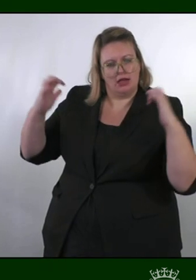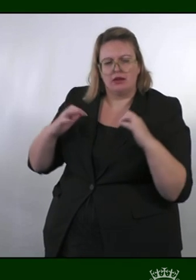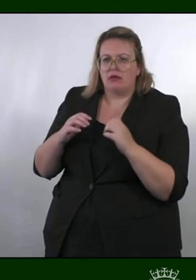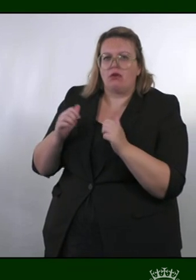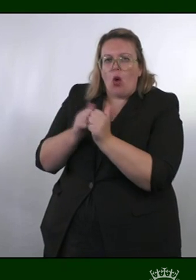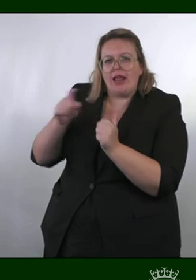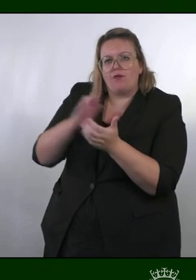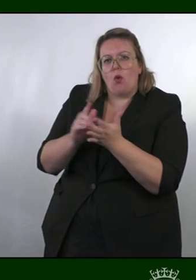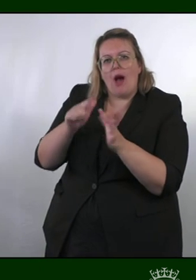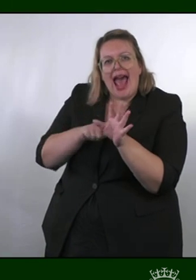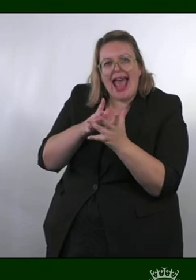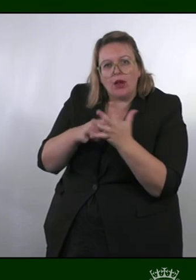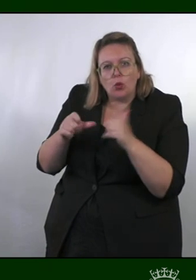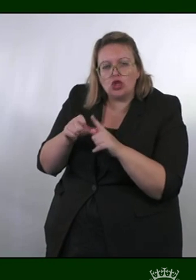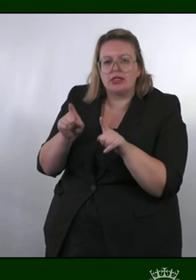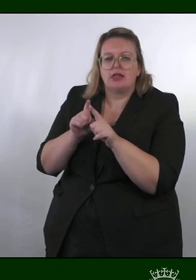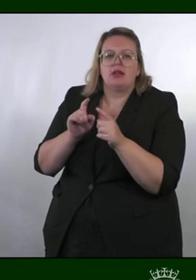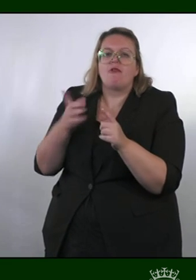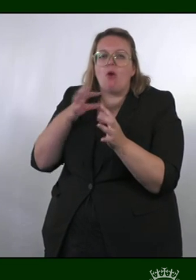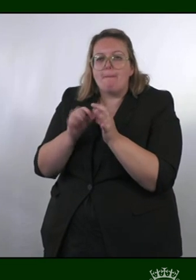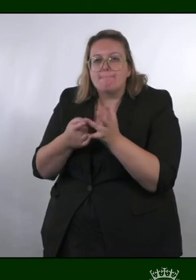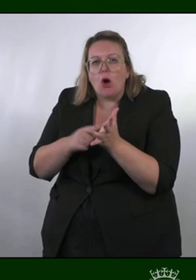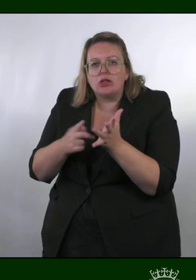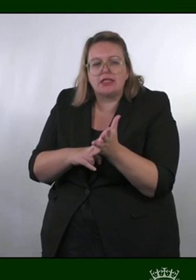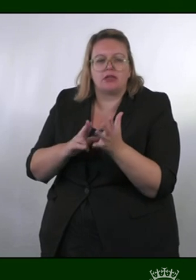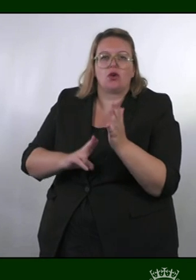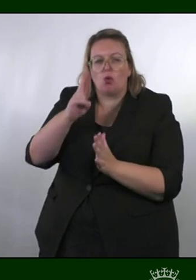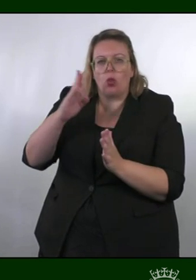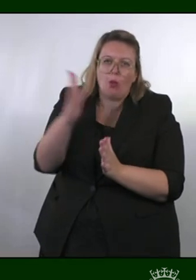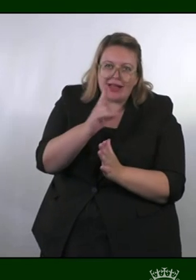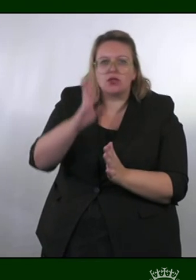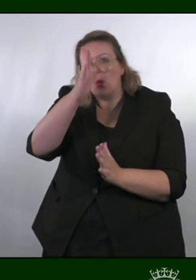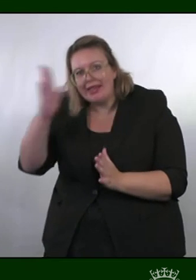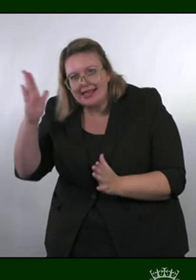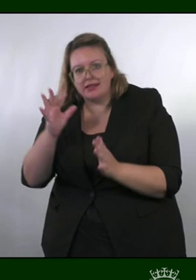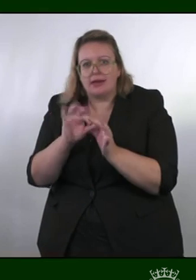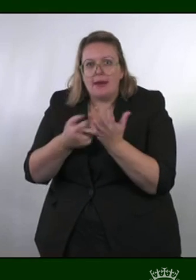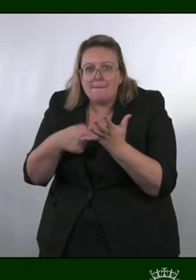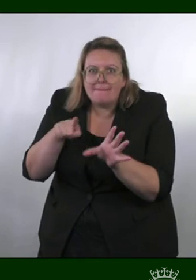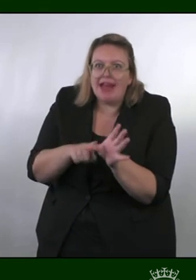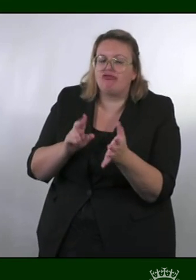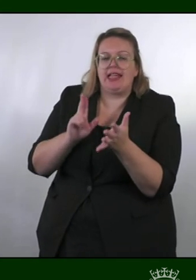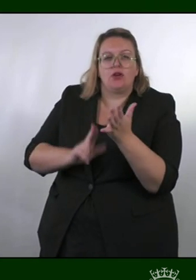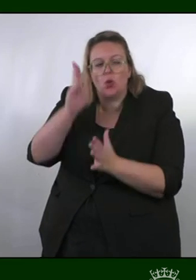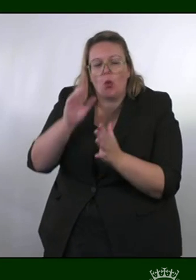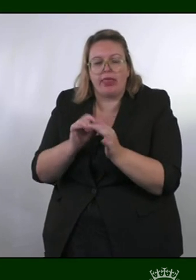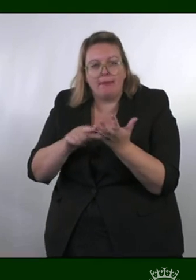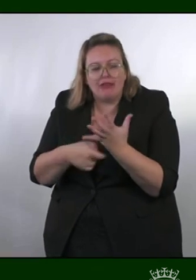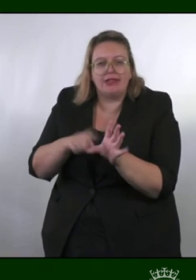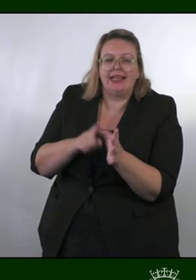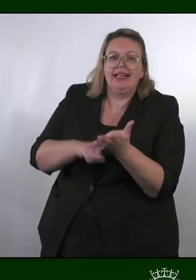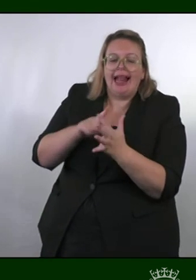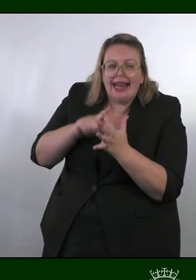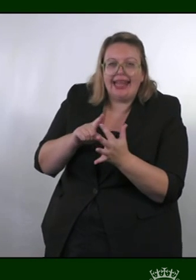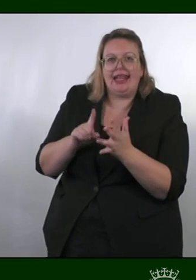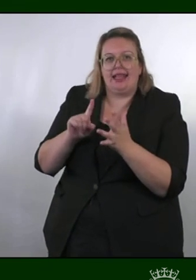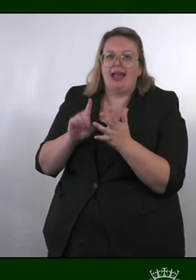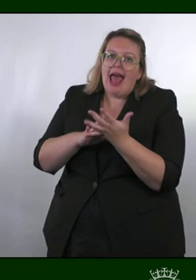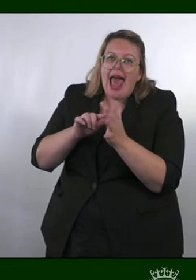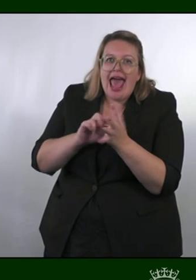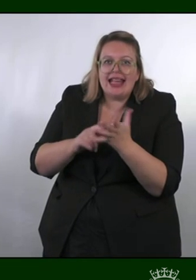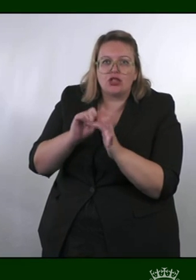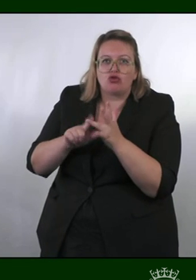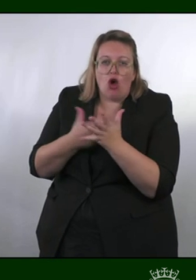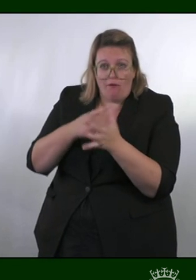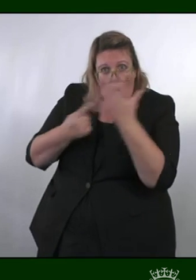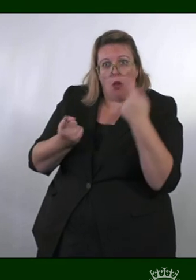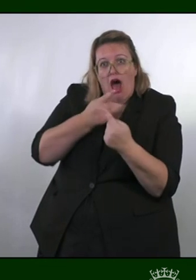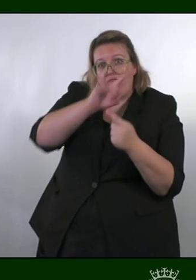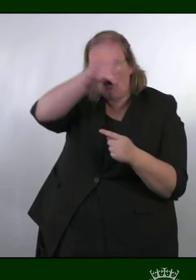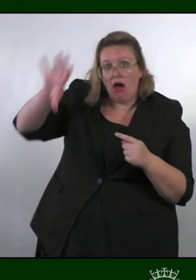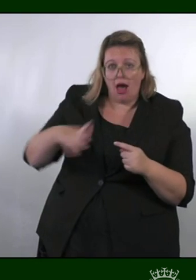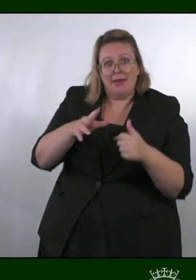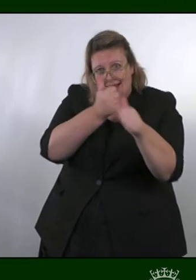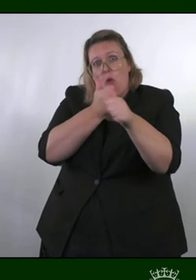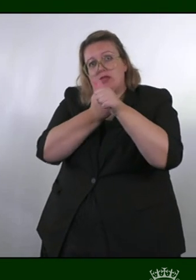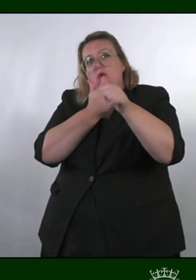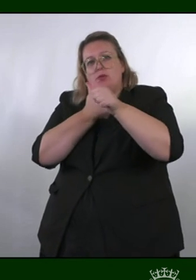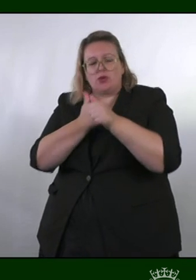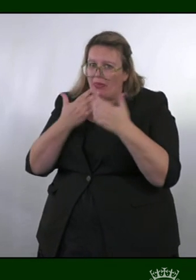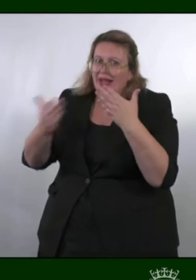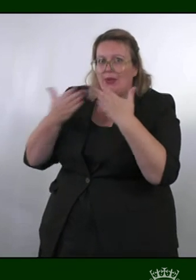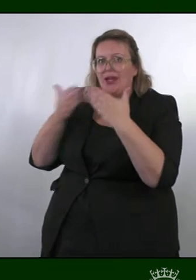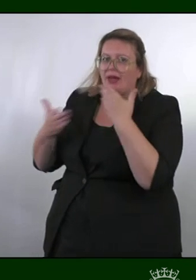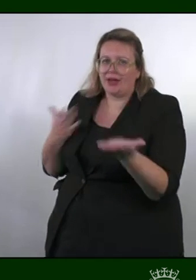Friends the Members for Heywood and Middleton , for Bolton West , for Bolton North East , for Bury South , for Bury North , for Cheadle , for Leigh , for Altrincham and Sale West and for Hazel Grove for the support that they have given in this matter.